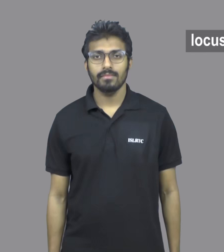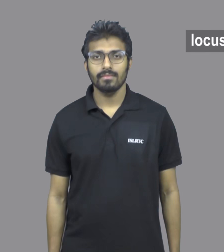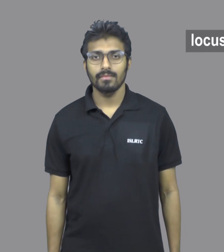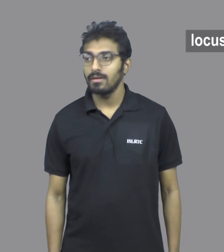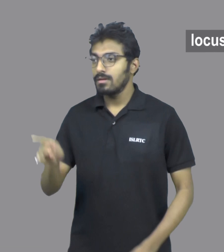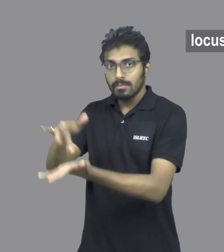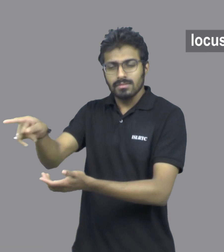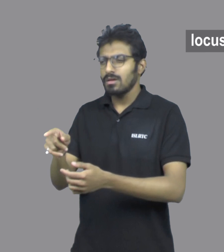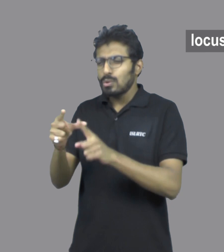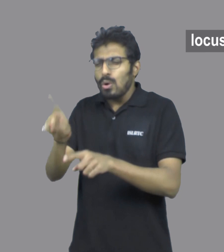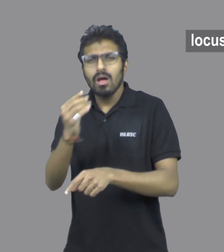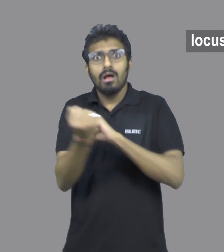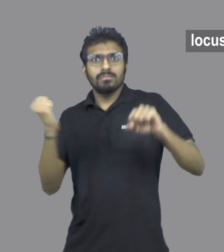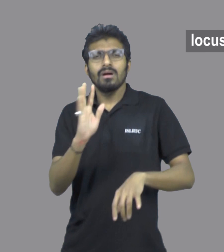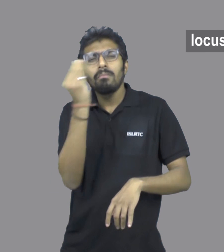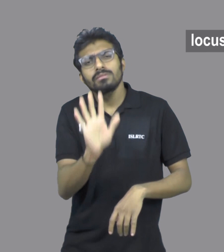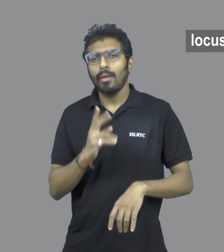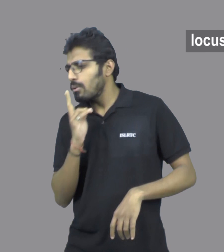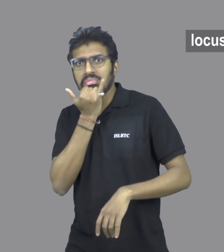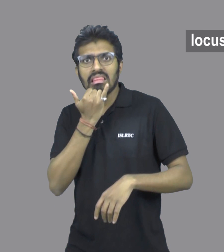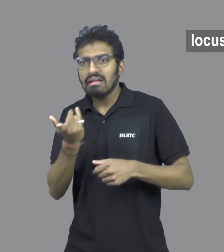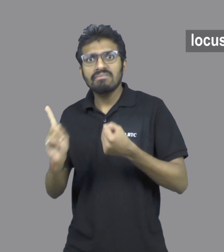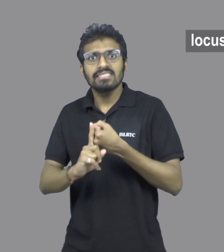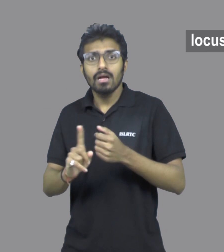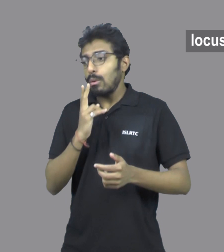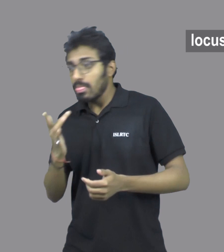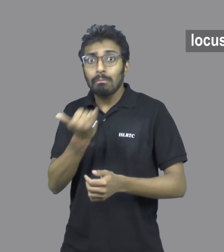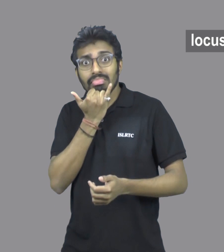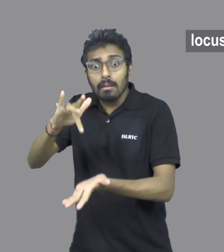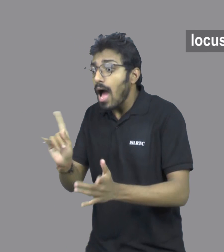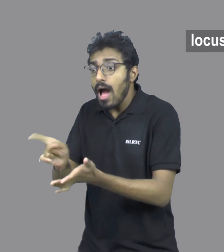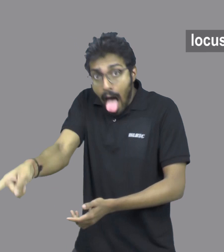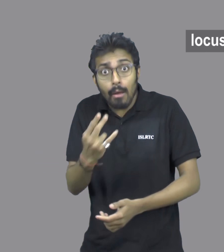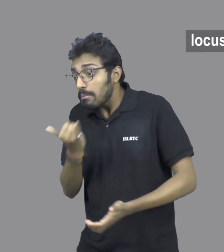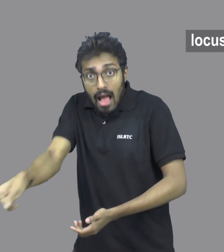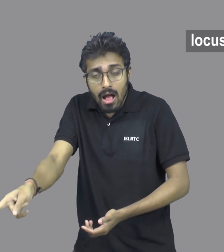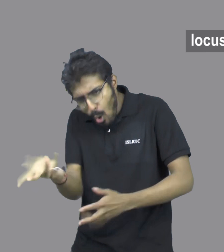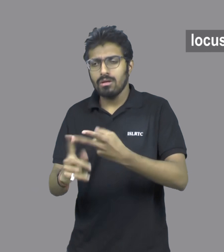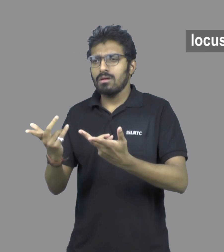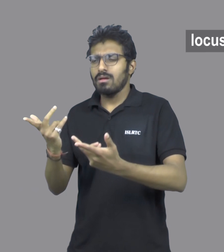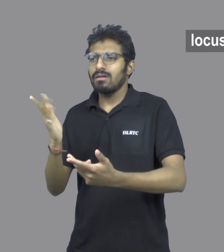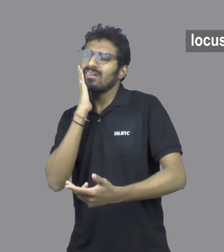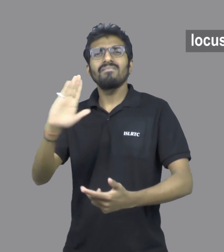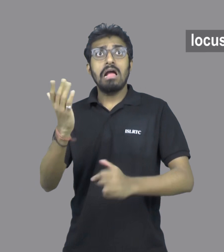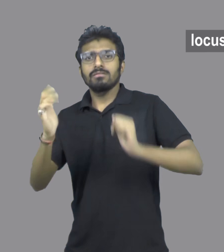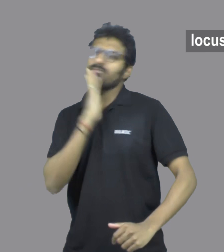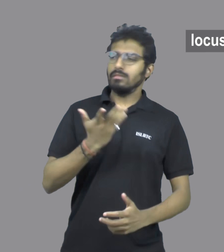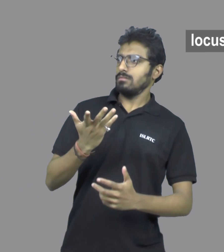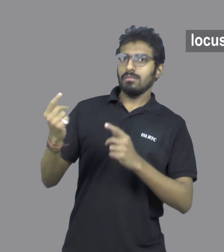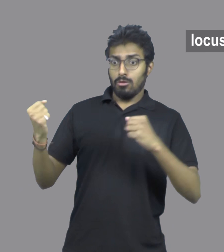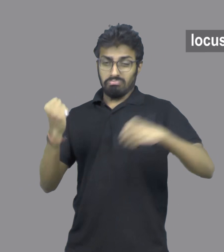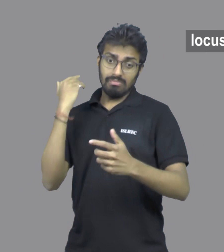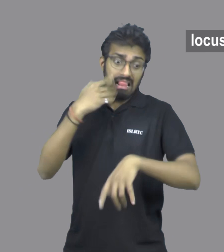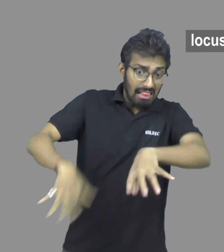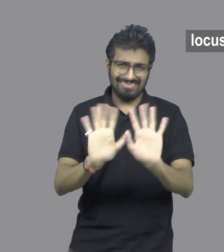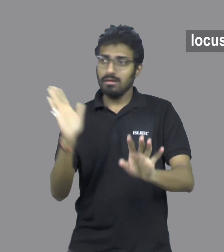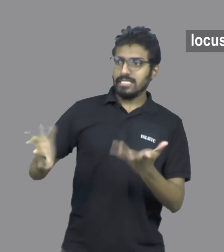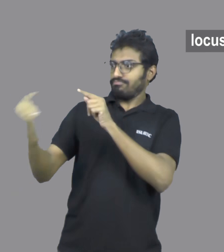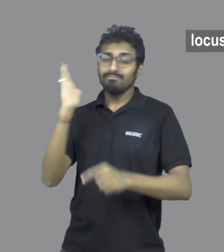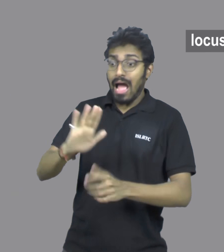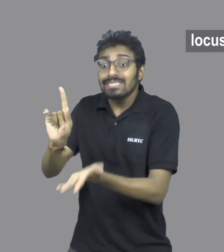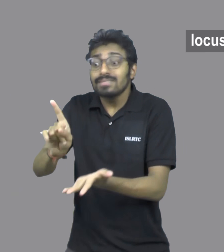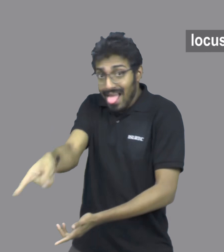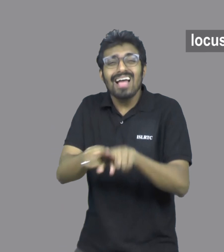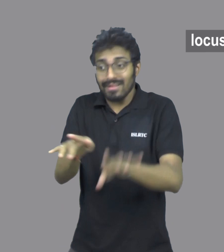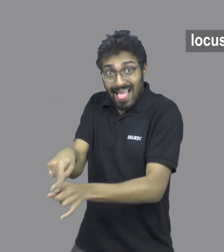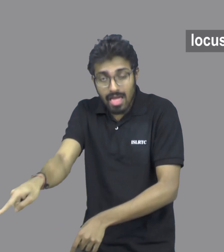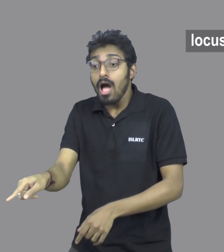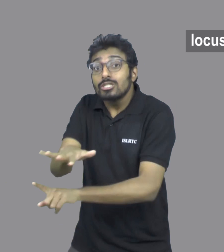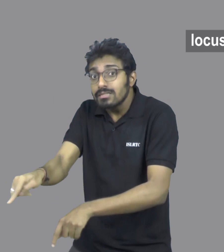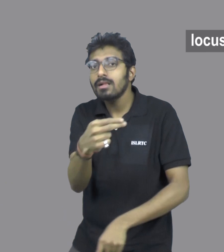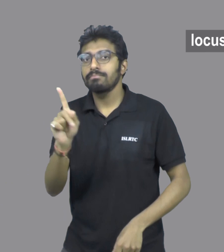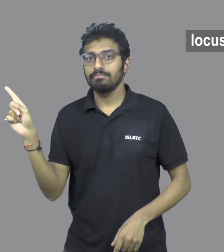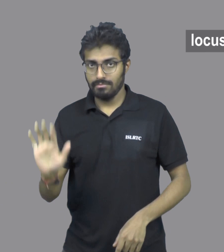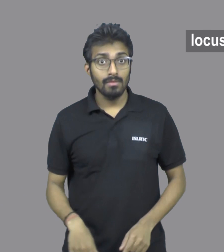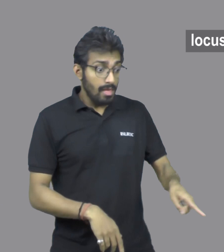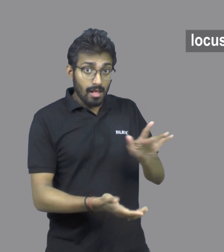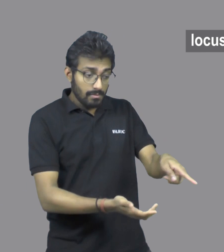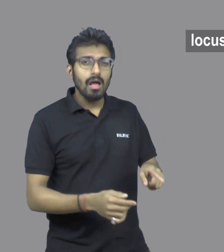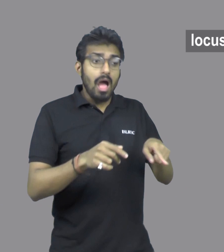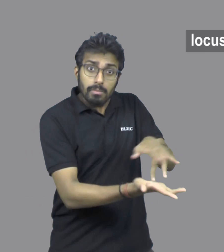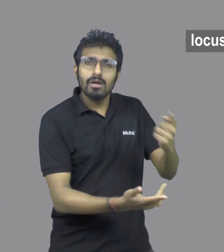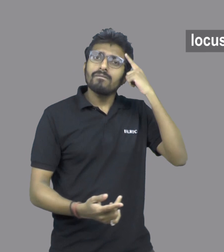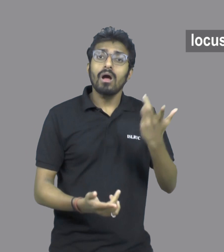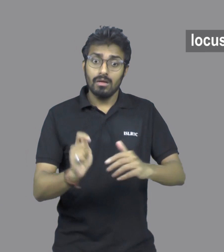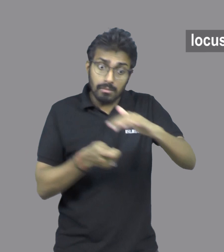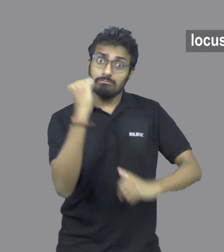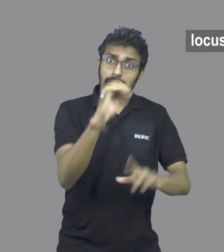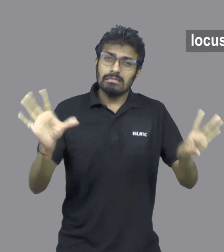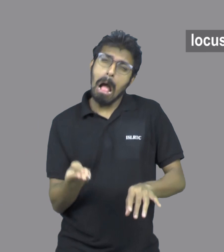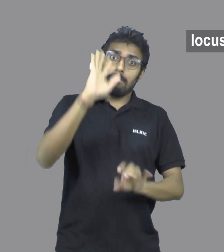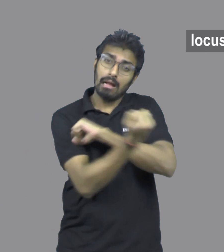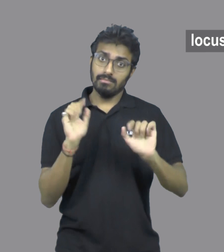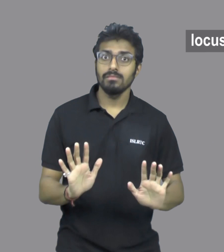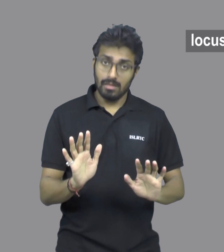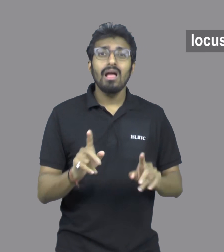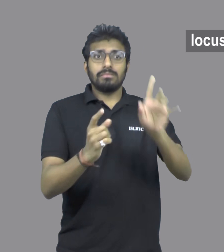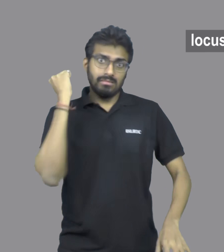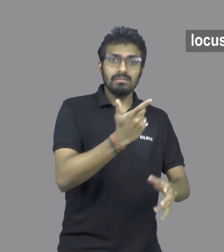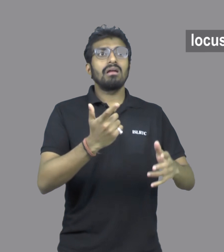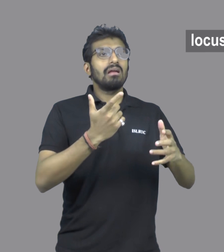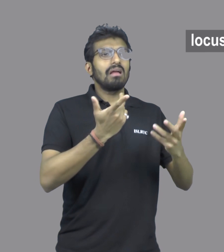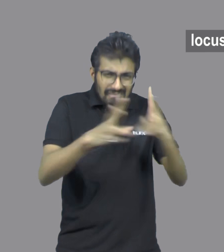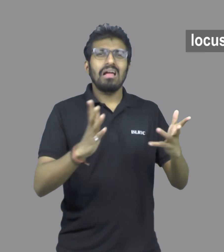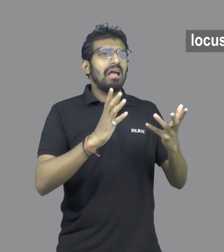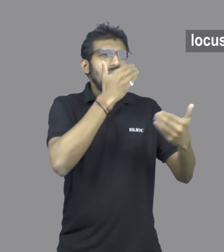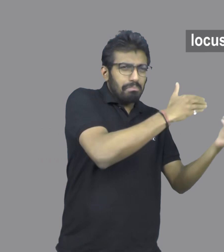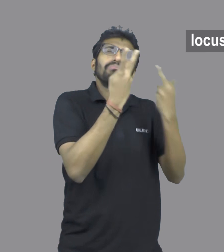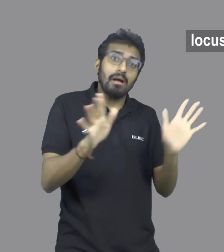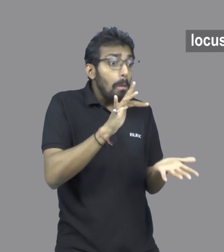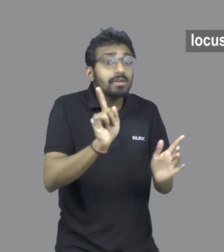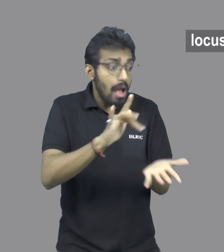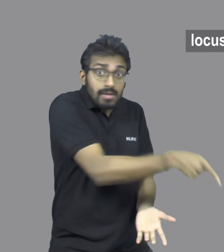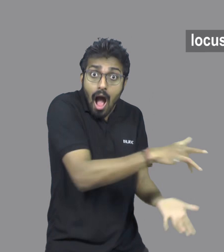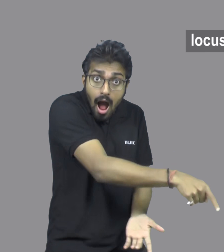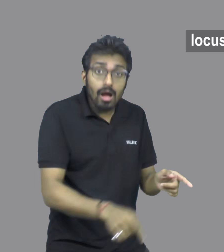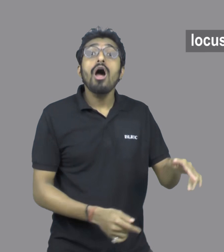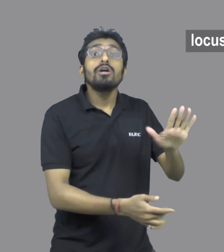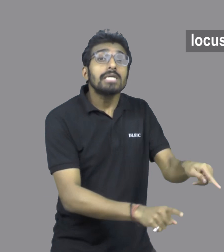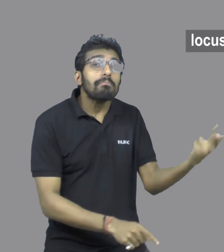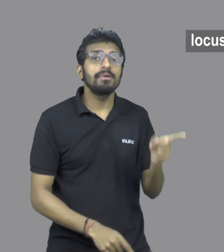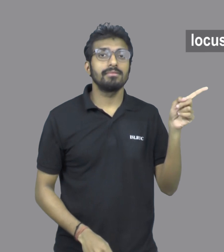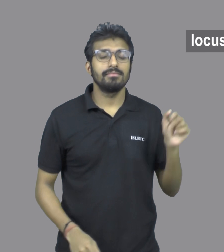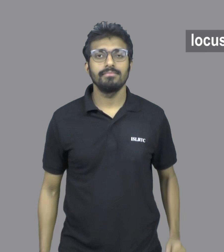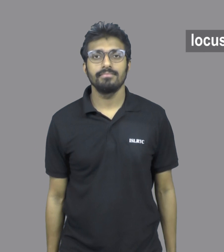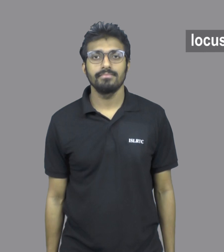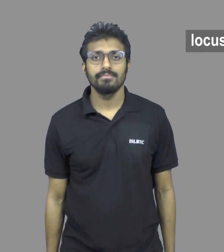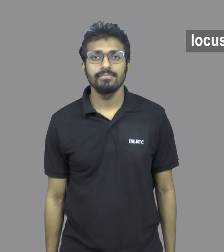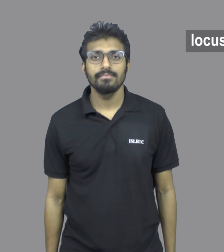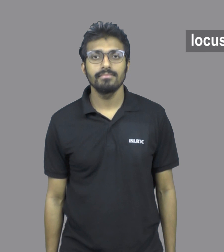Locu Delocti Locus Criminals